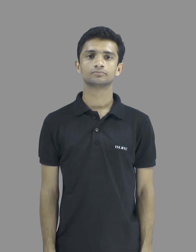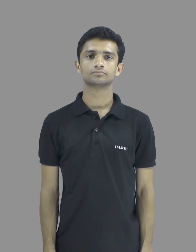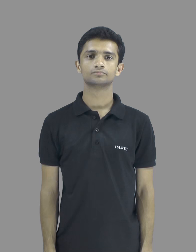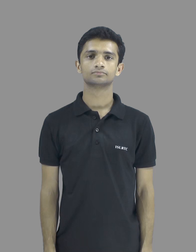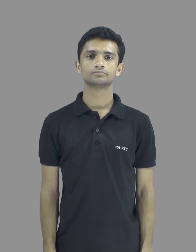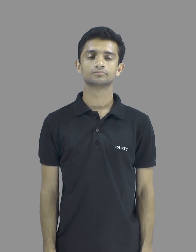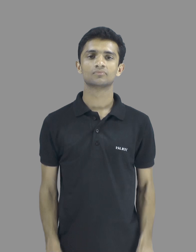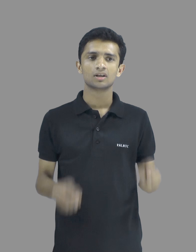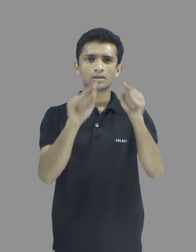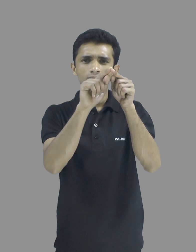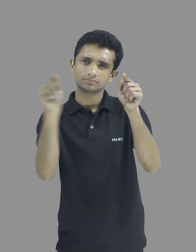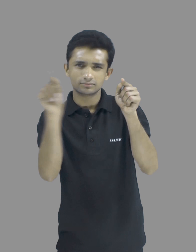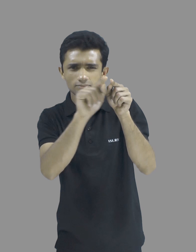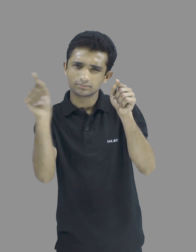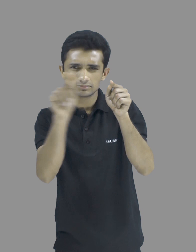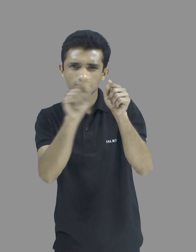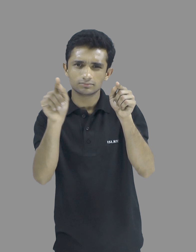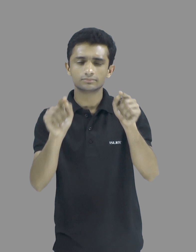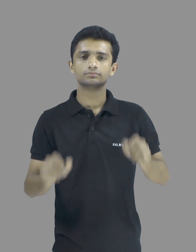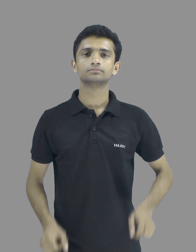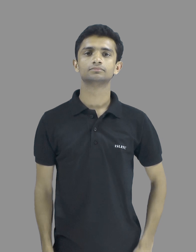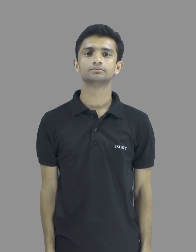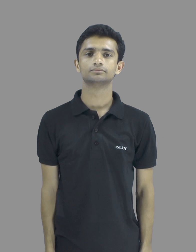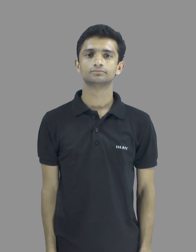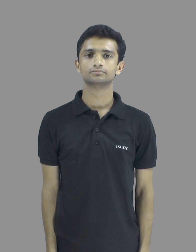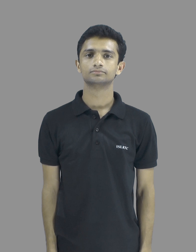Range